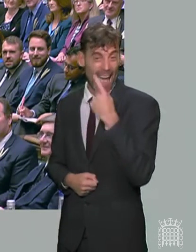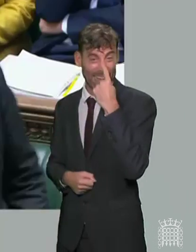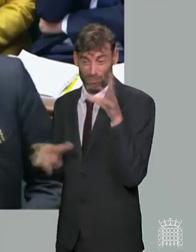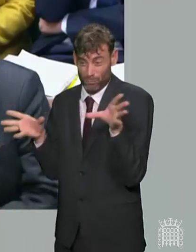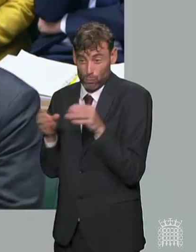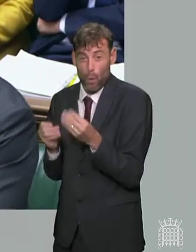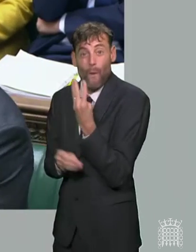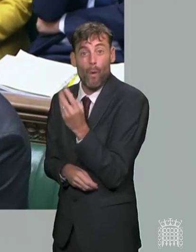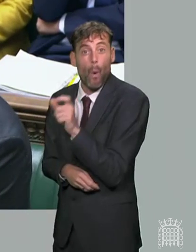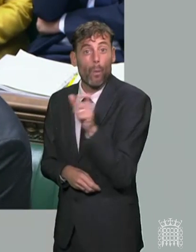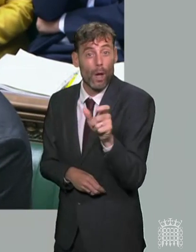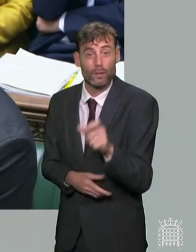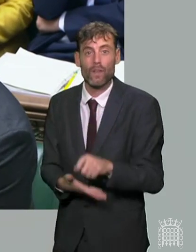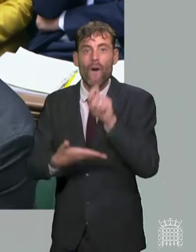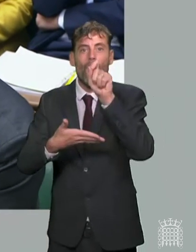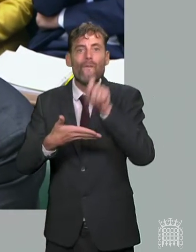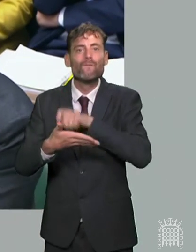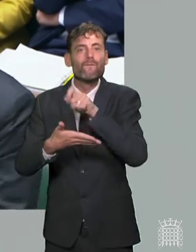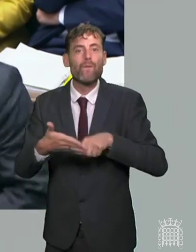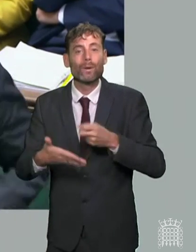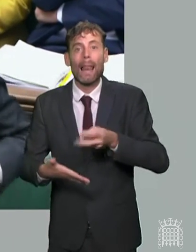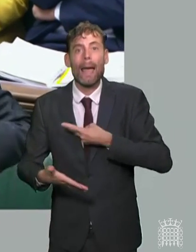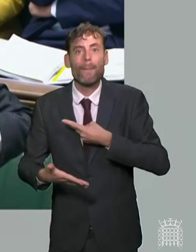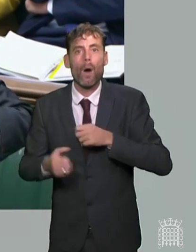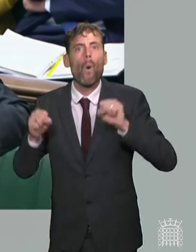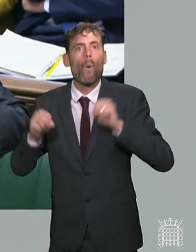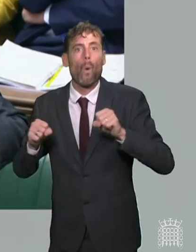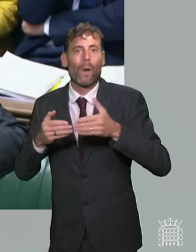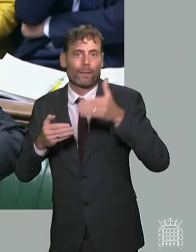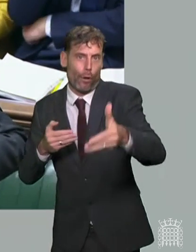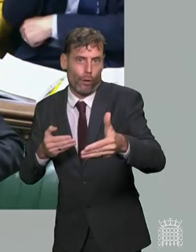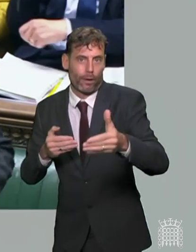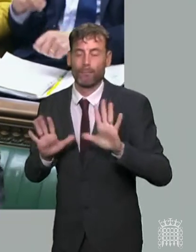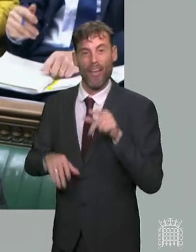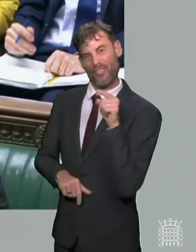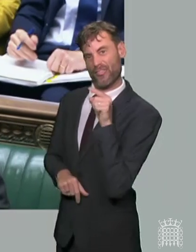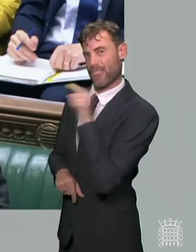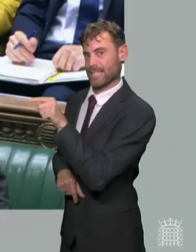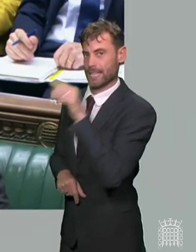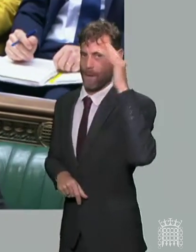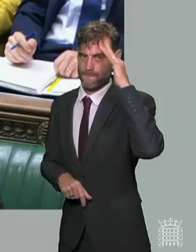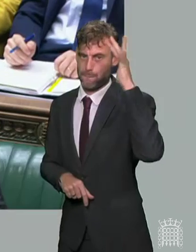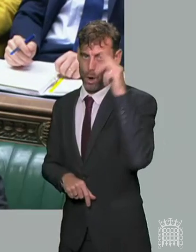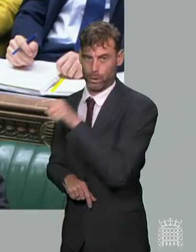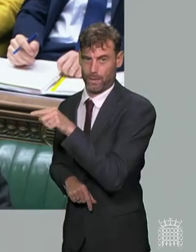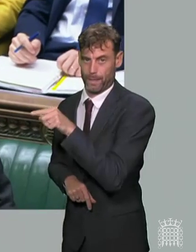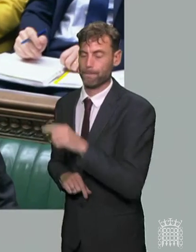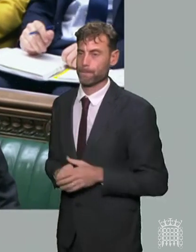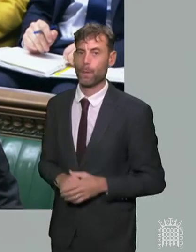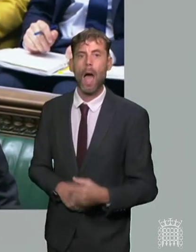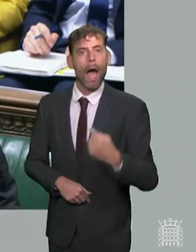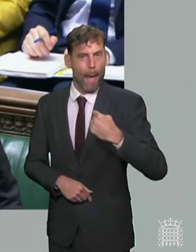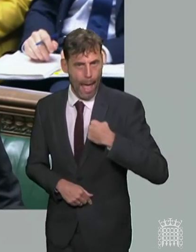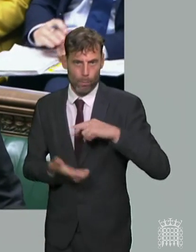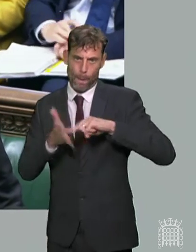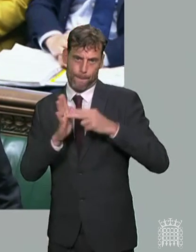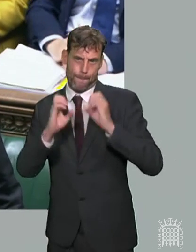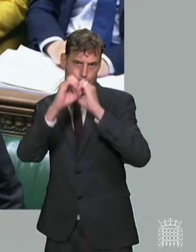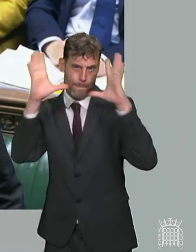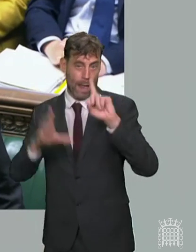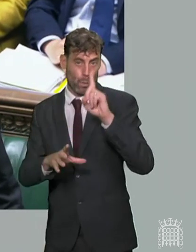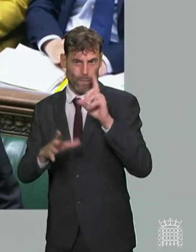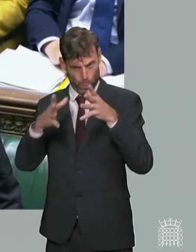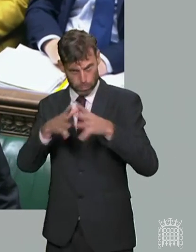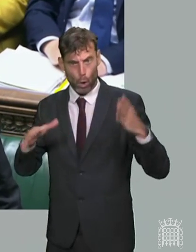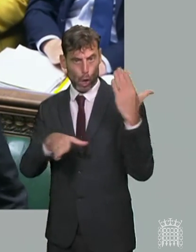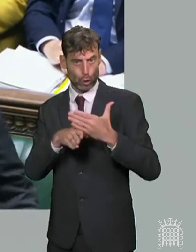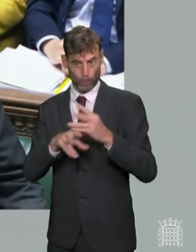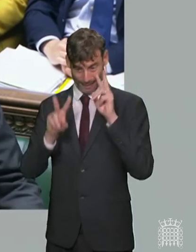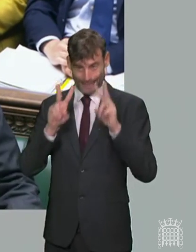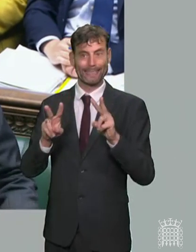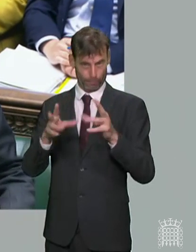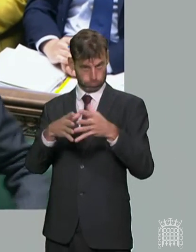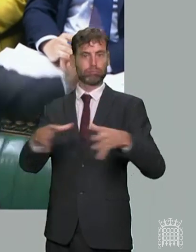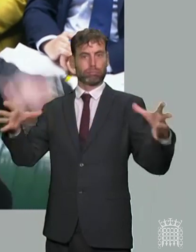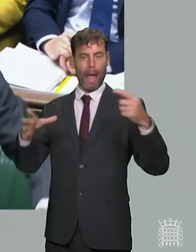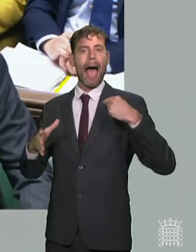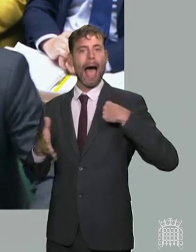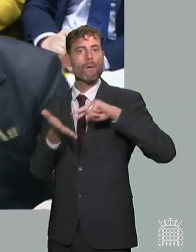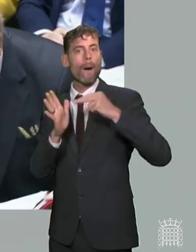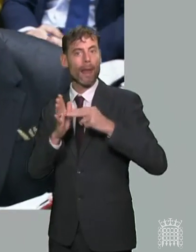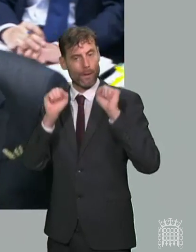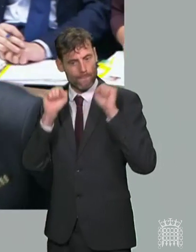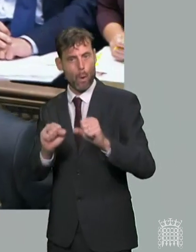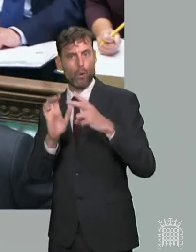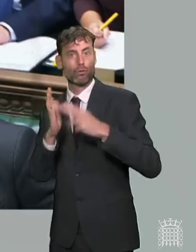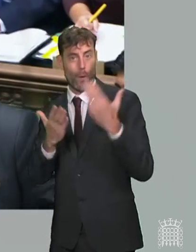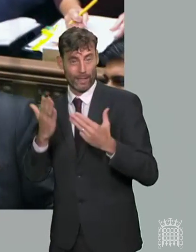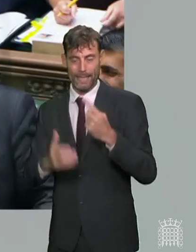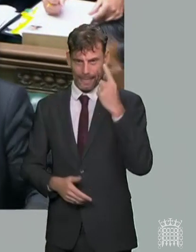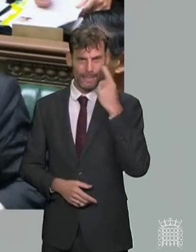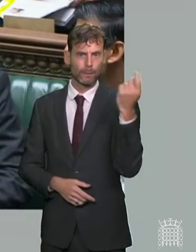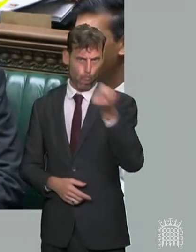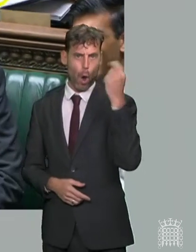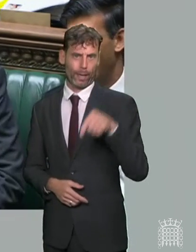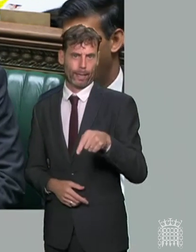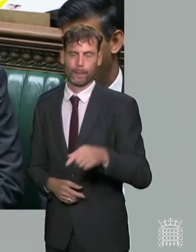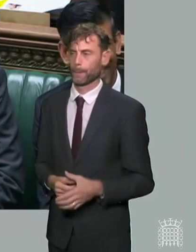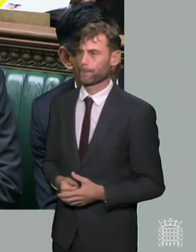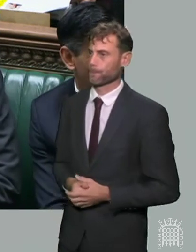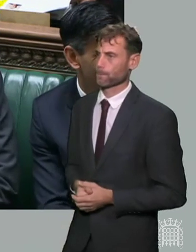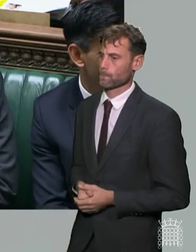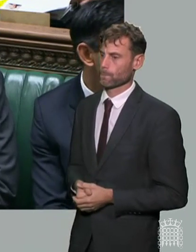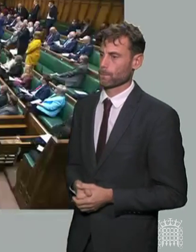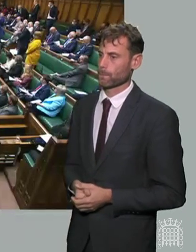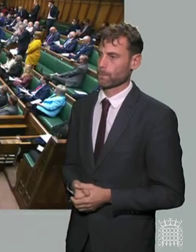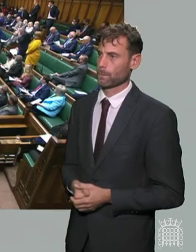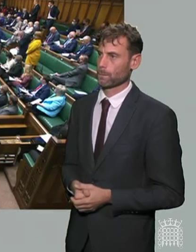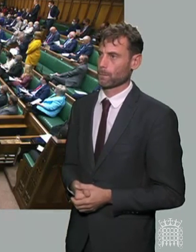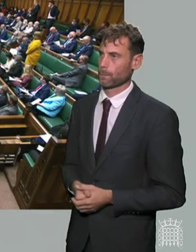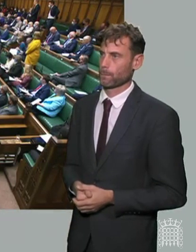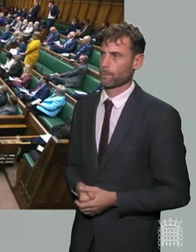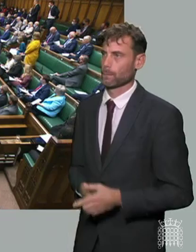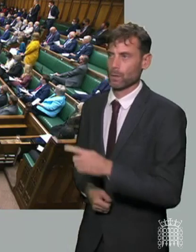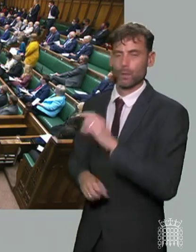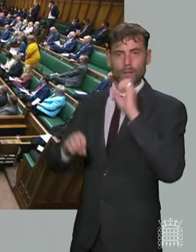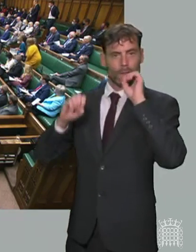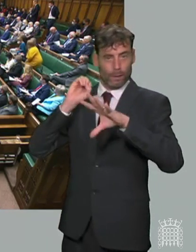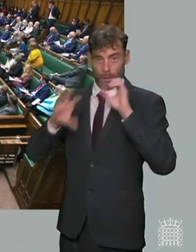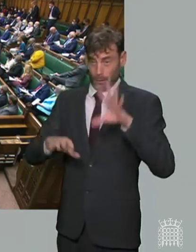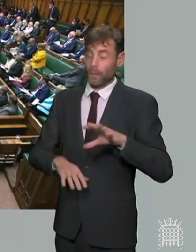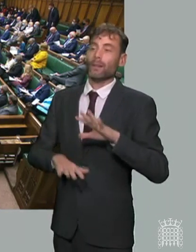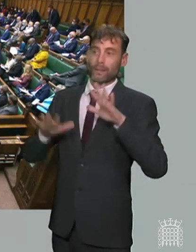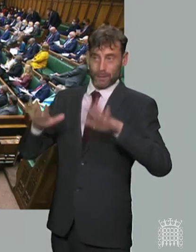That is what he stands for. Our plan for jobs is working and our plan for covid is working.